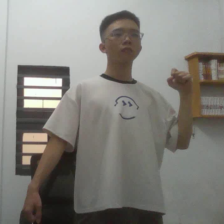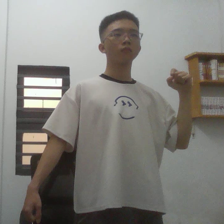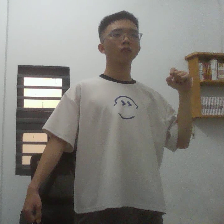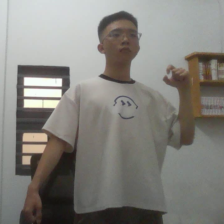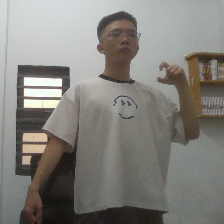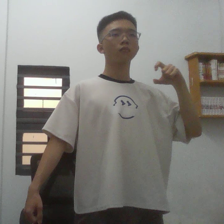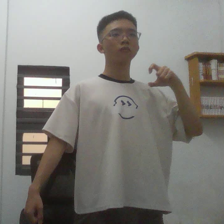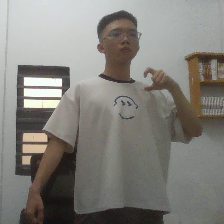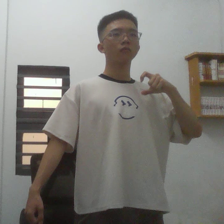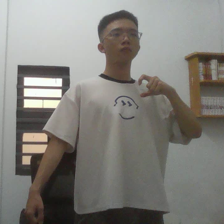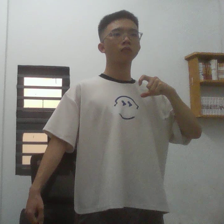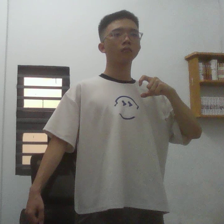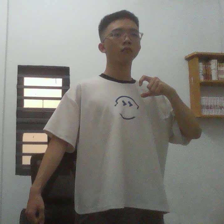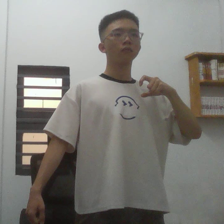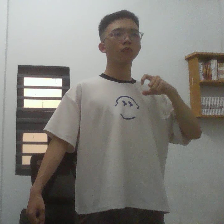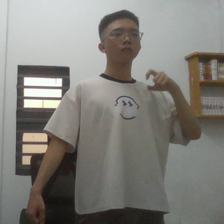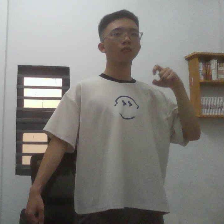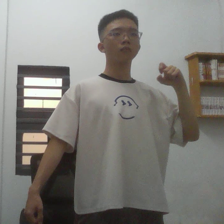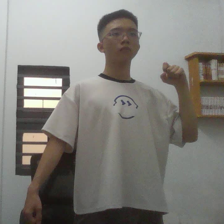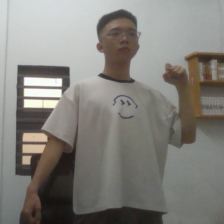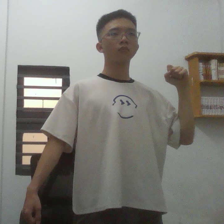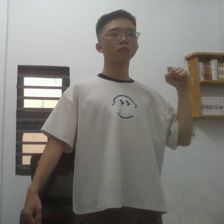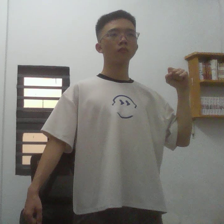giau co